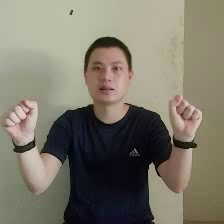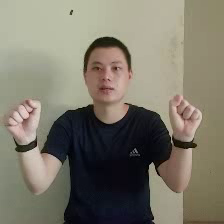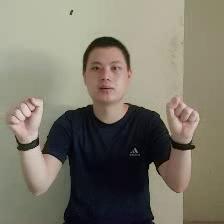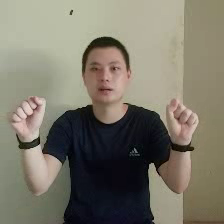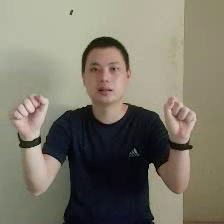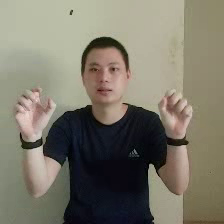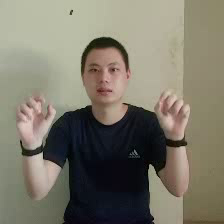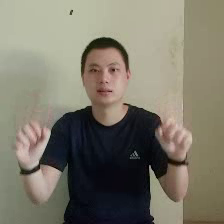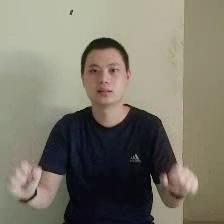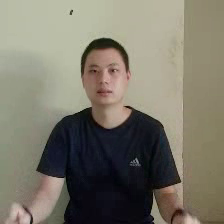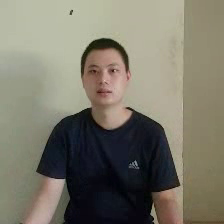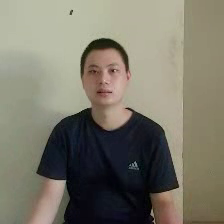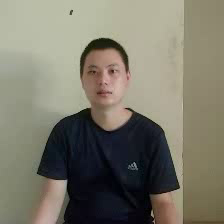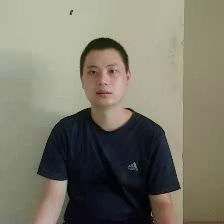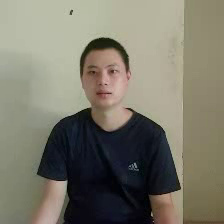Thăm